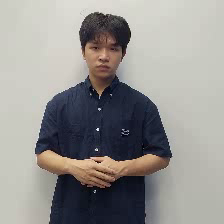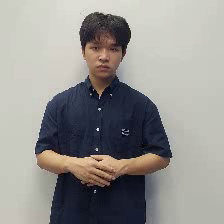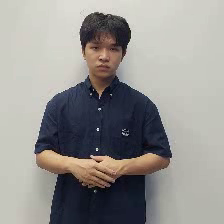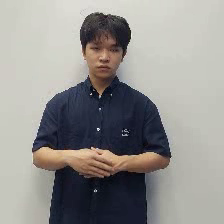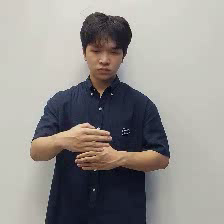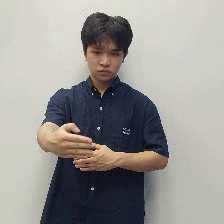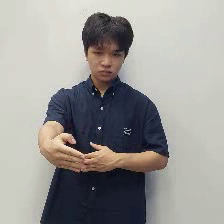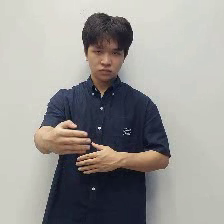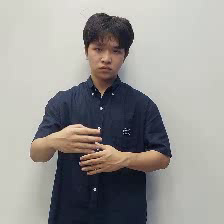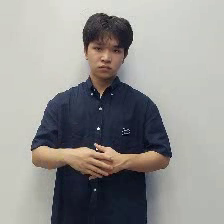Xa